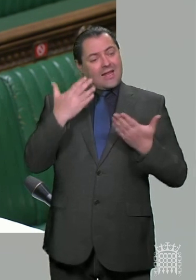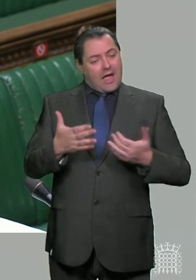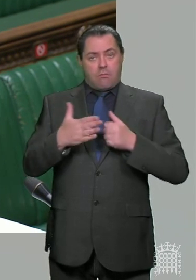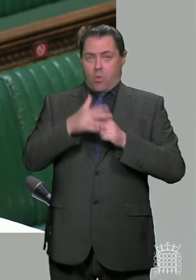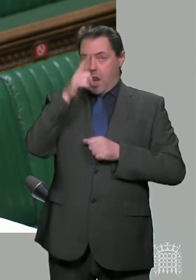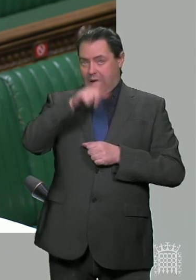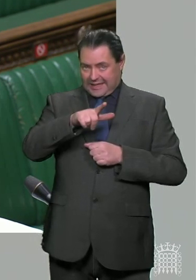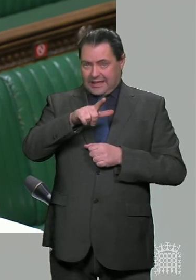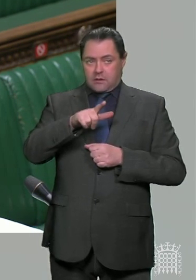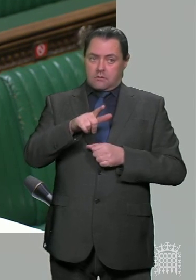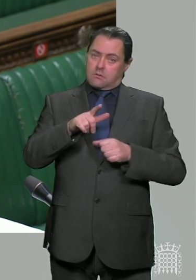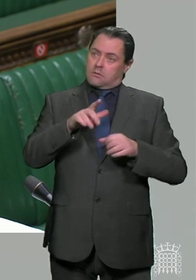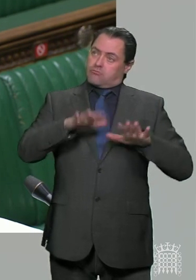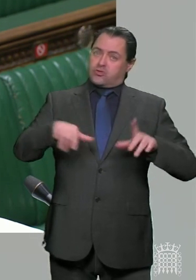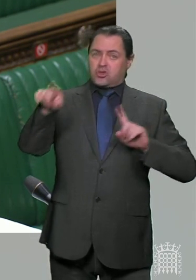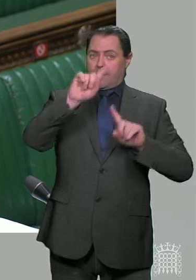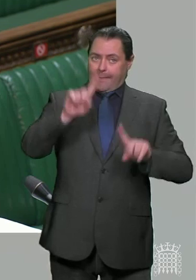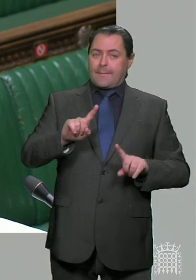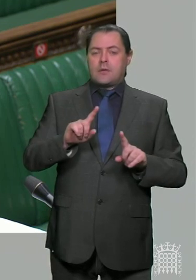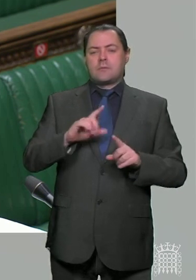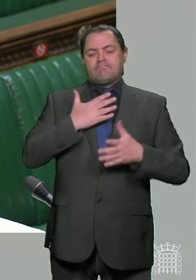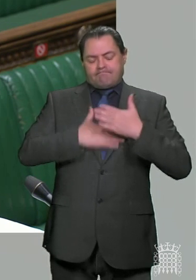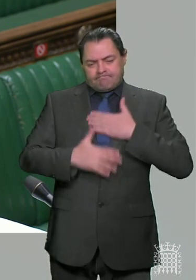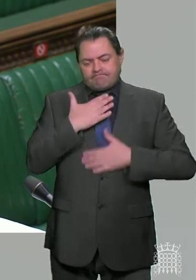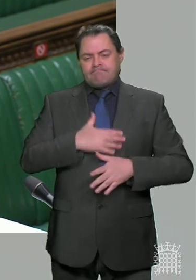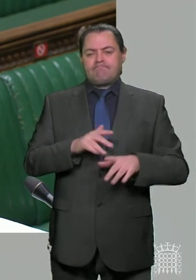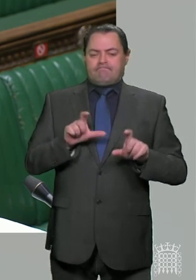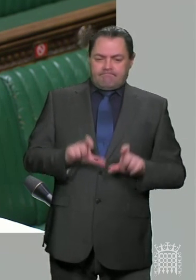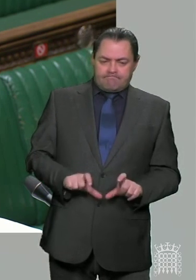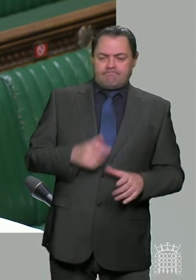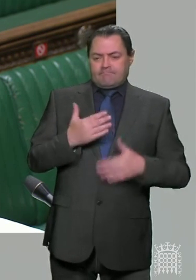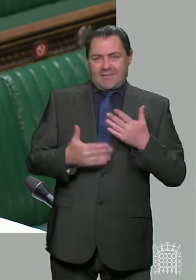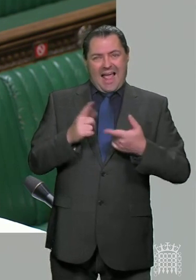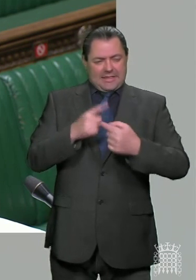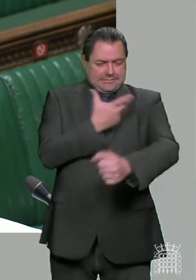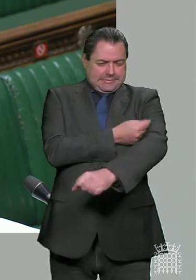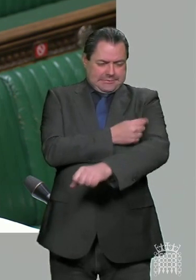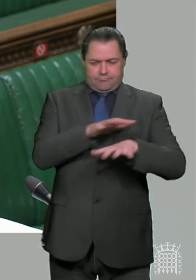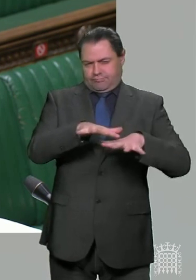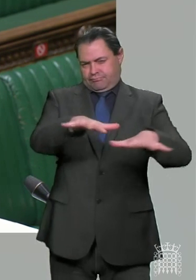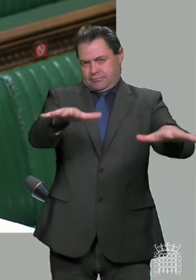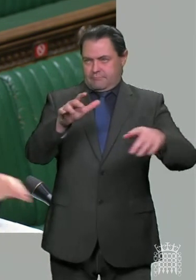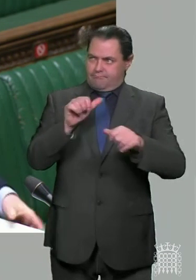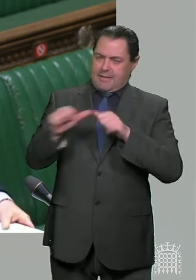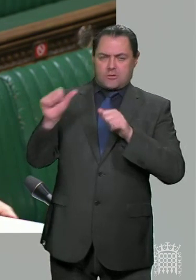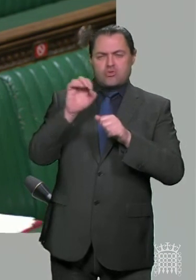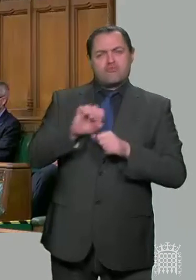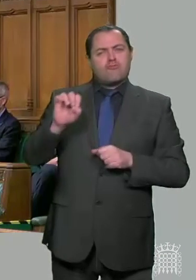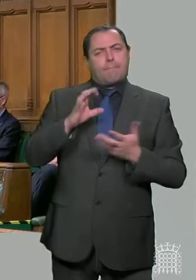thanks to the efforts of the British people and the fastest vaccine roll-out in Europe, and I am grateful for that as well.